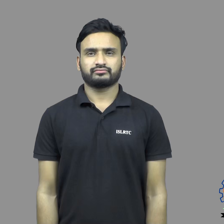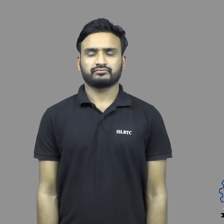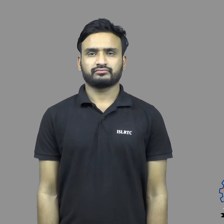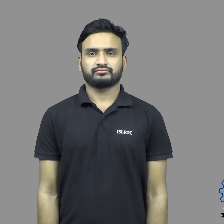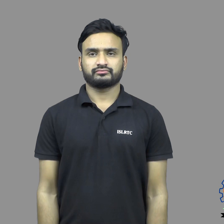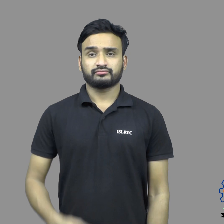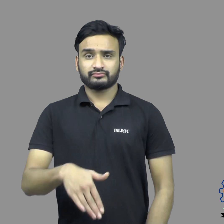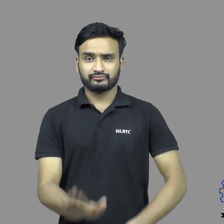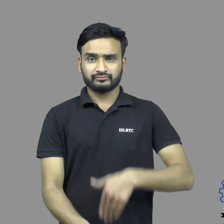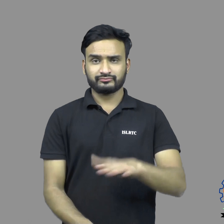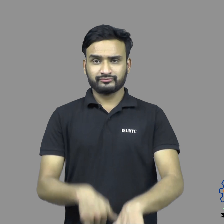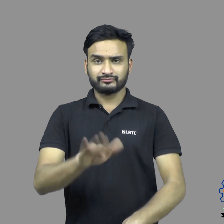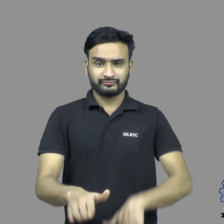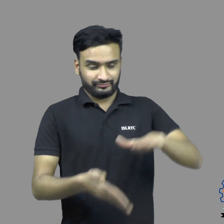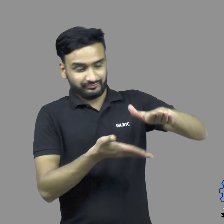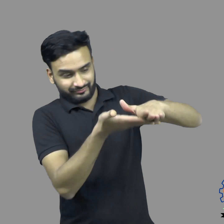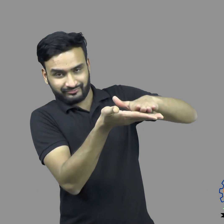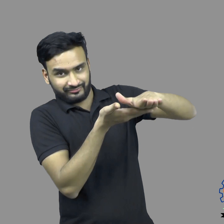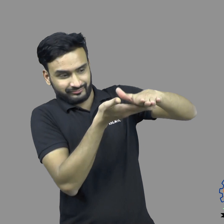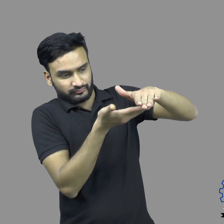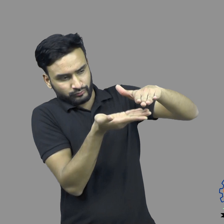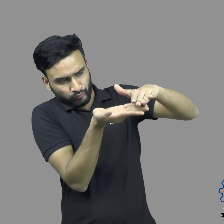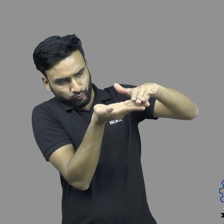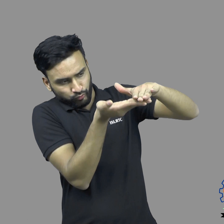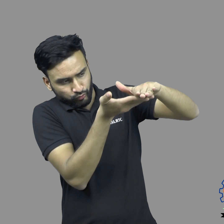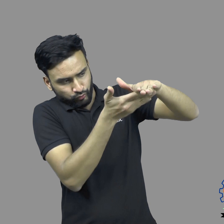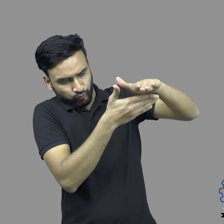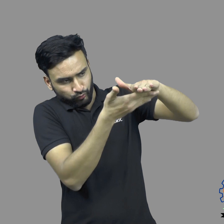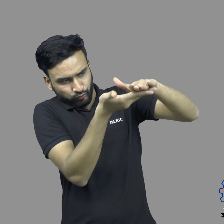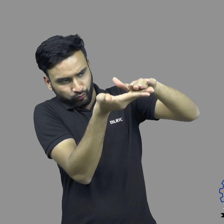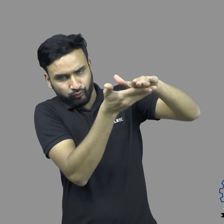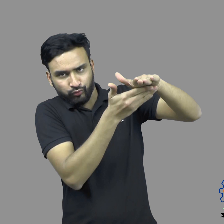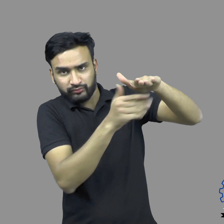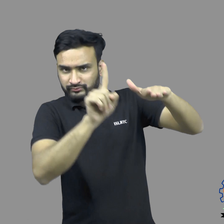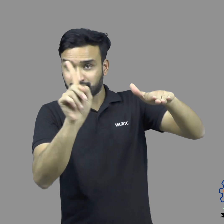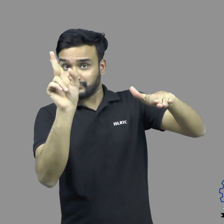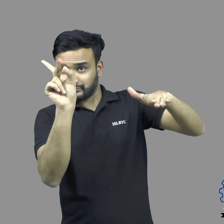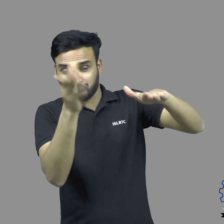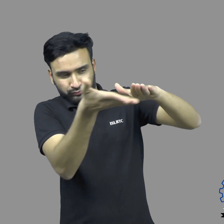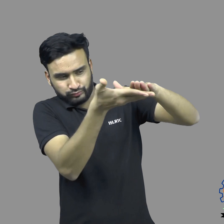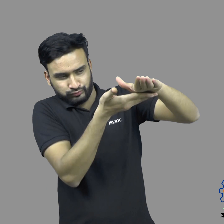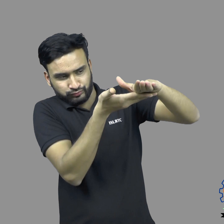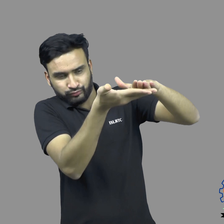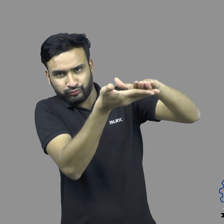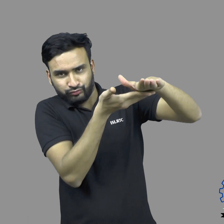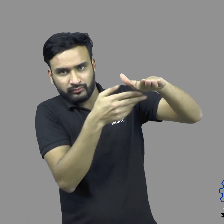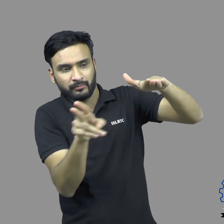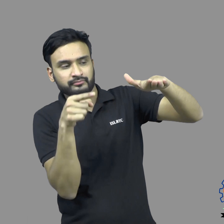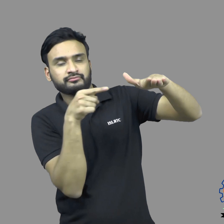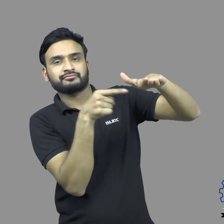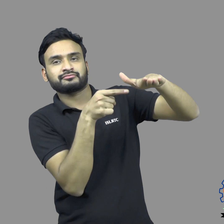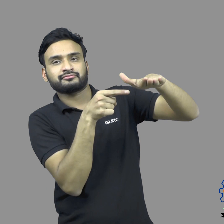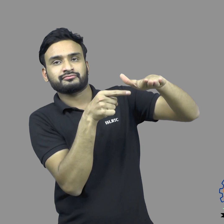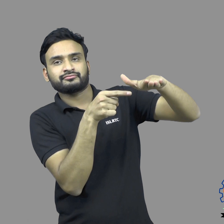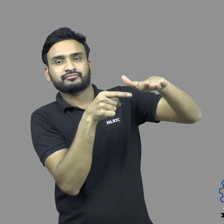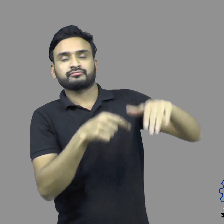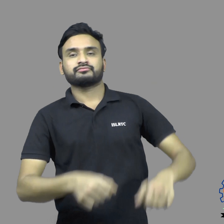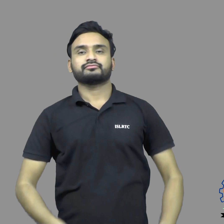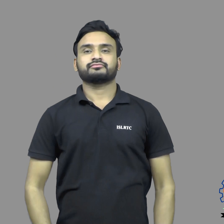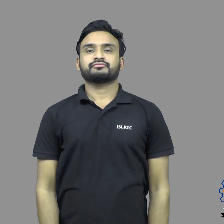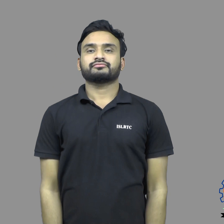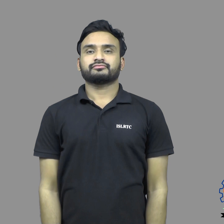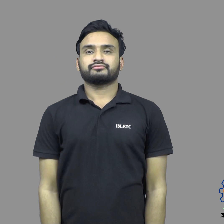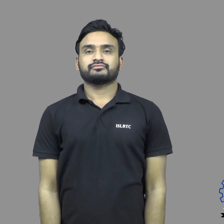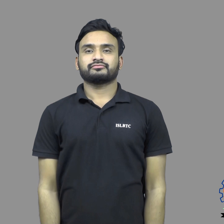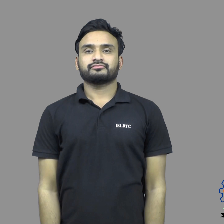Flatfoot